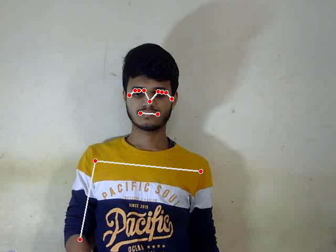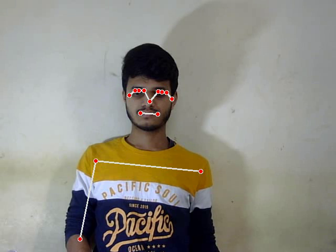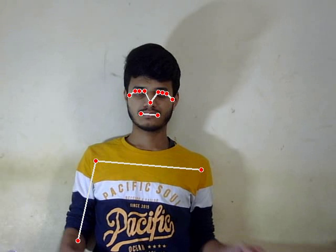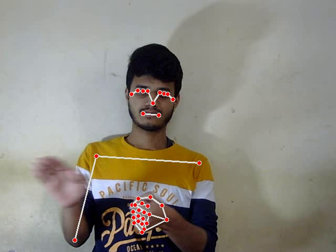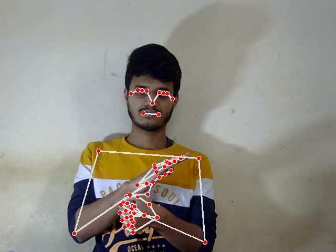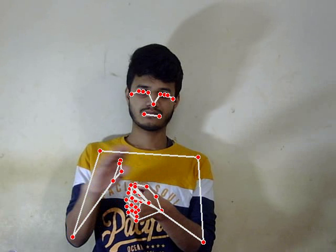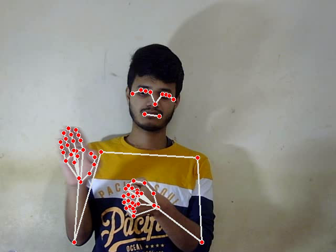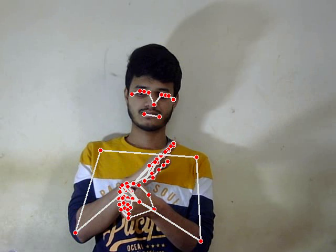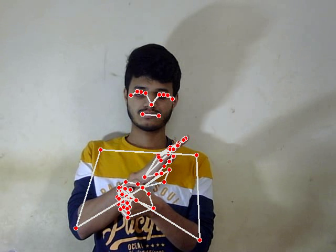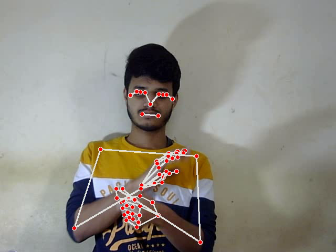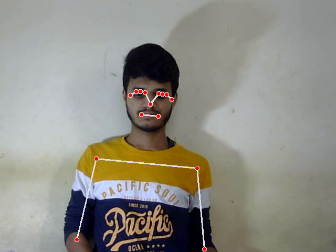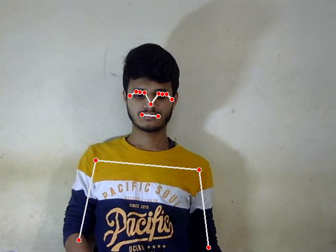busy